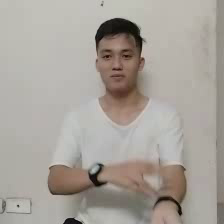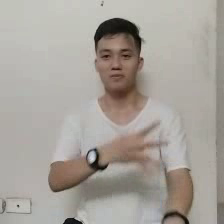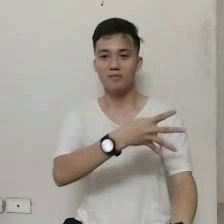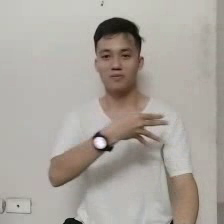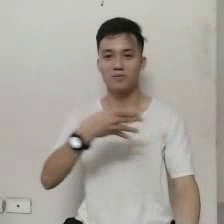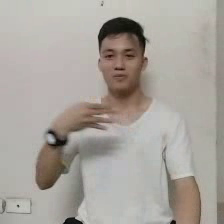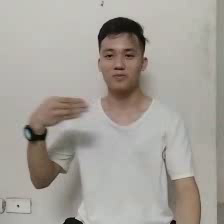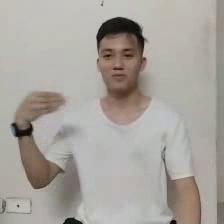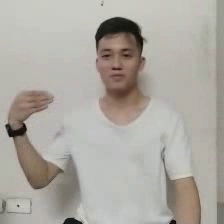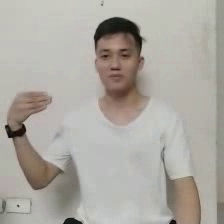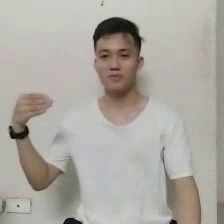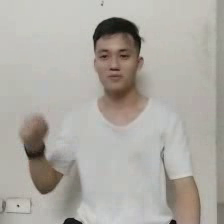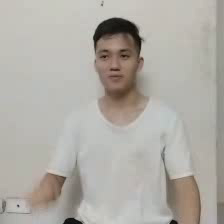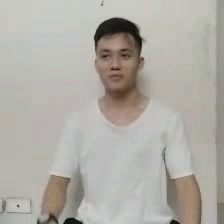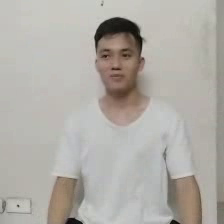Lây bệnh